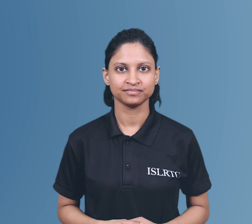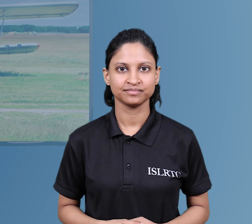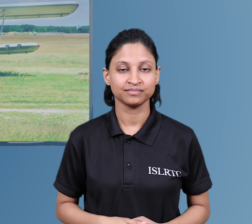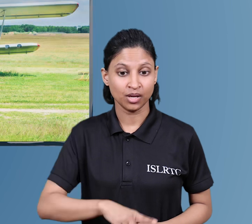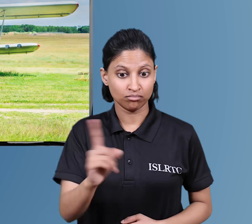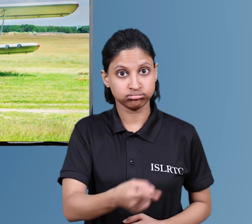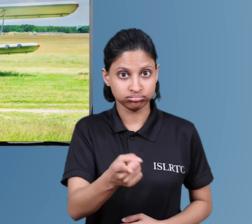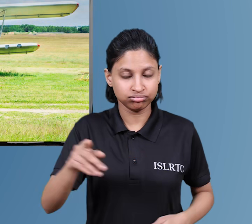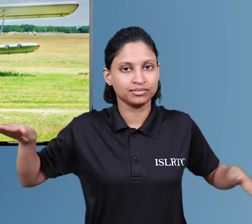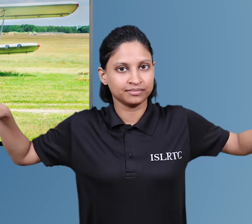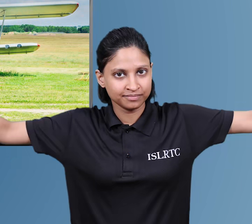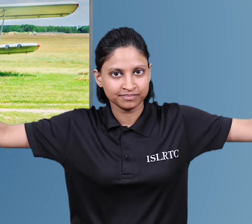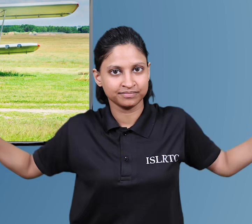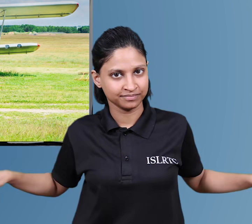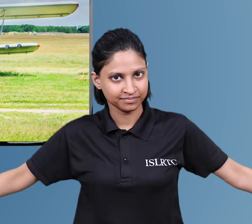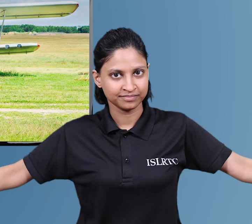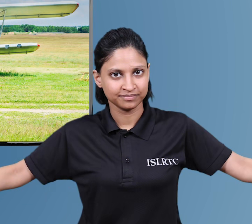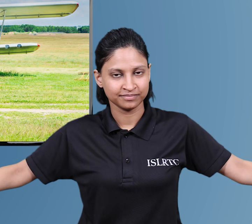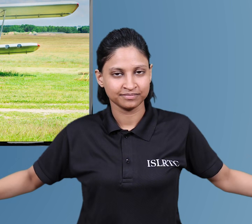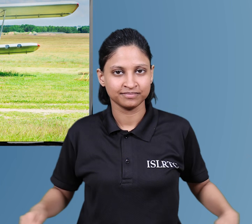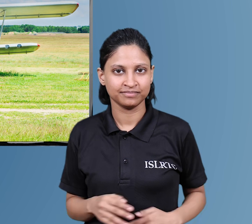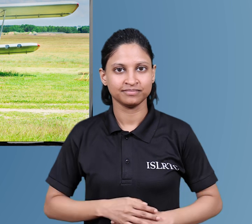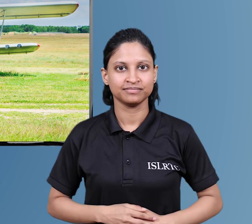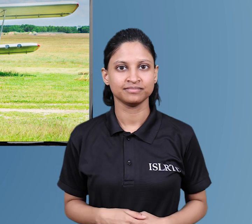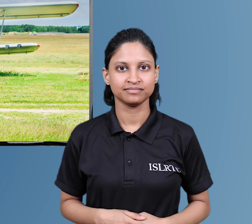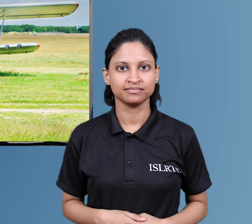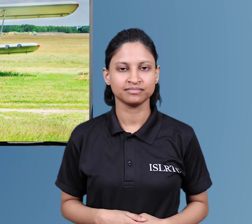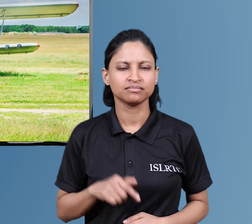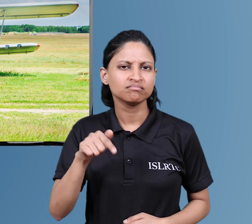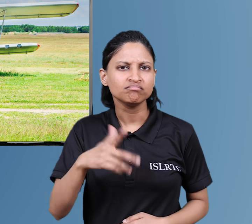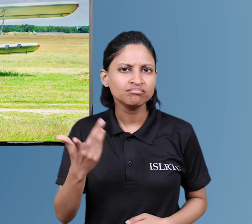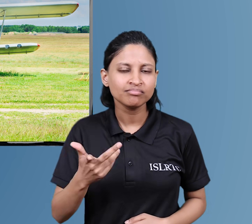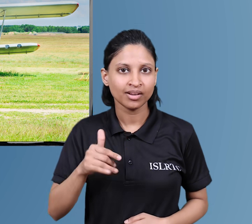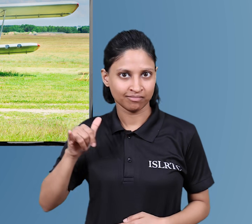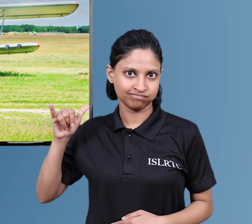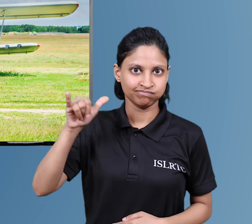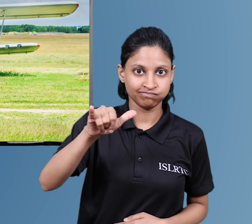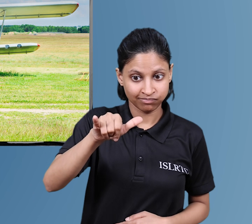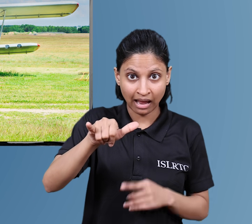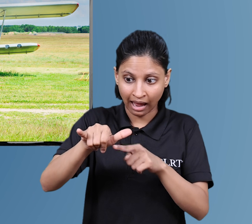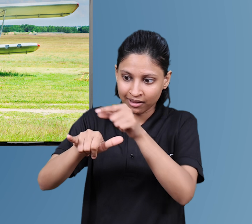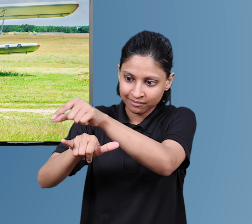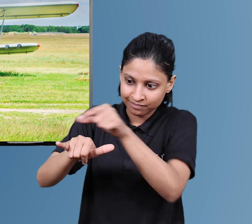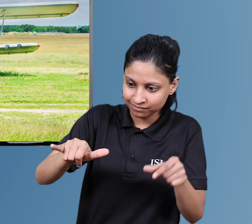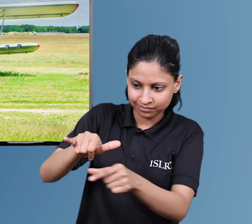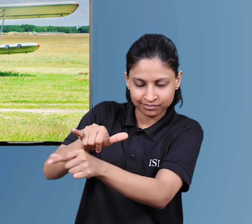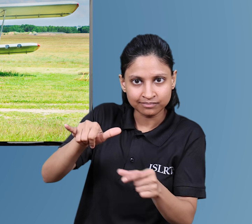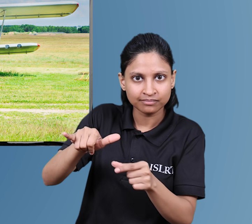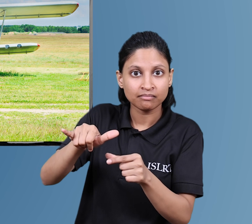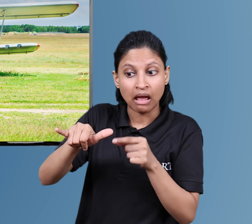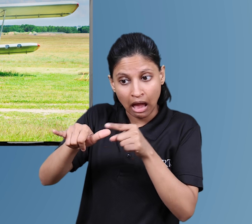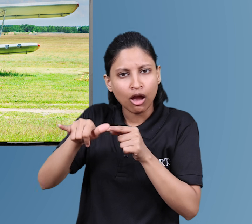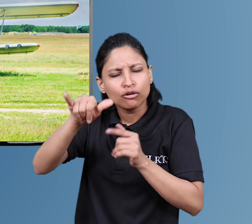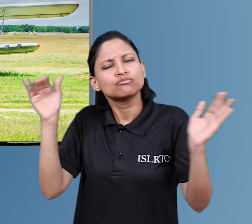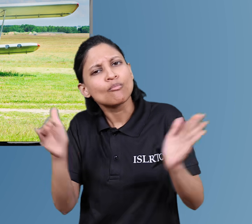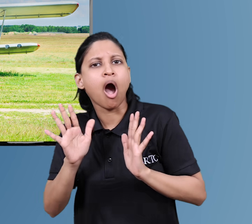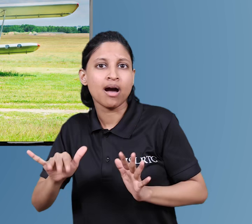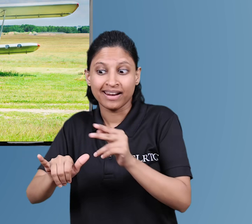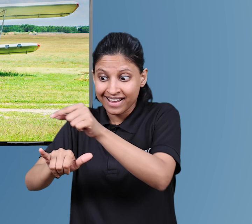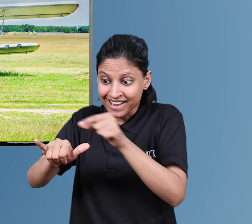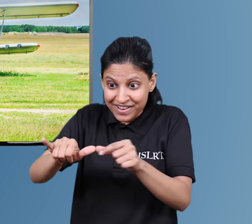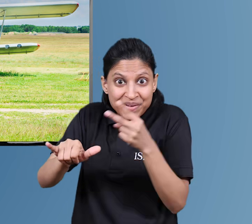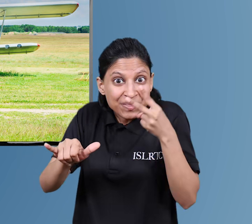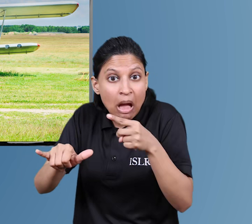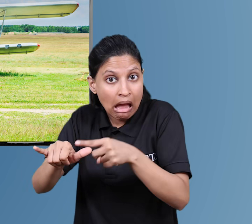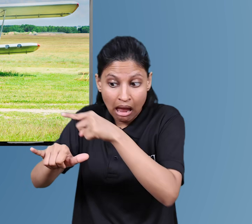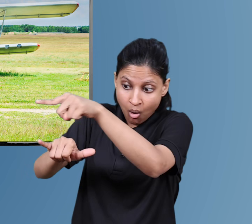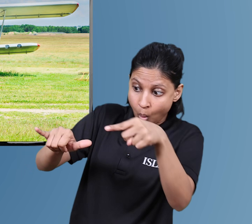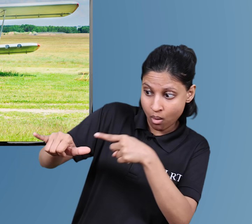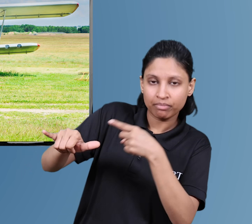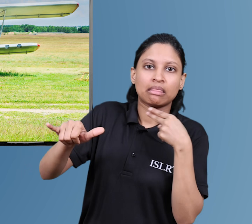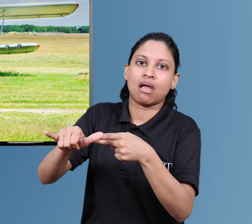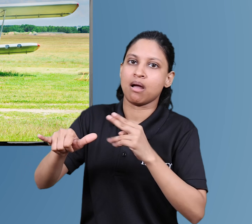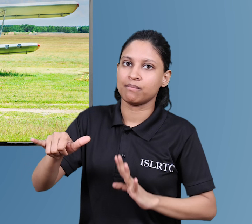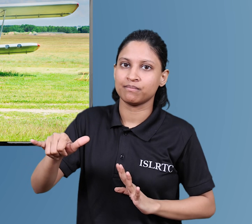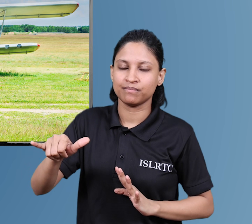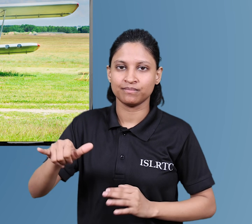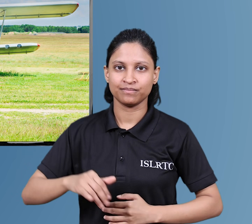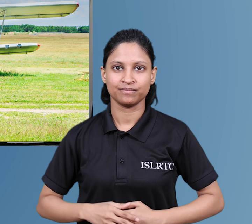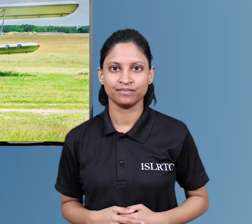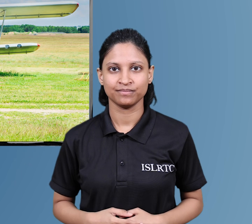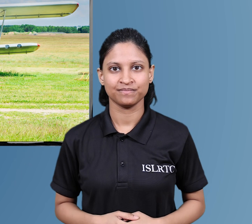Biplane A biplane is an aircraft with two sets of wings, These aircraft are typically small in size.